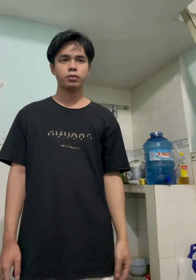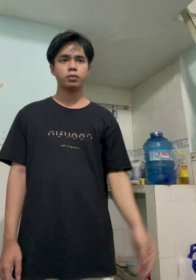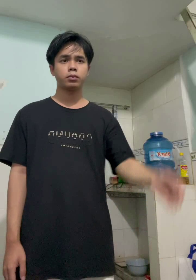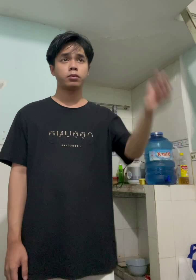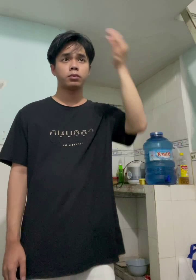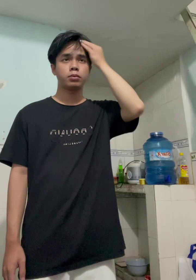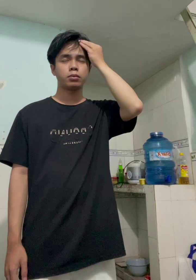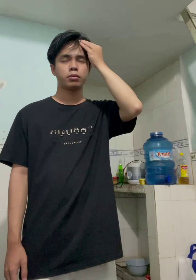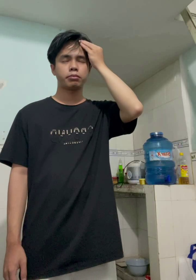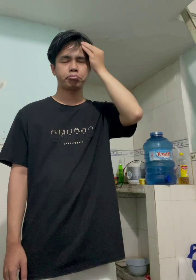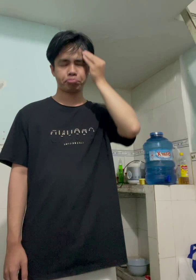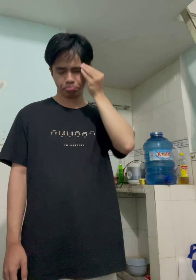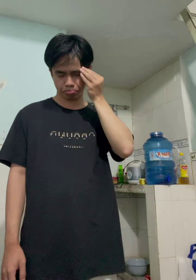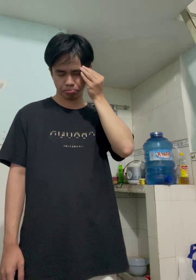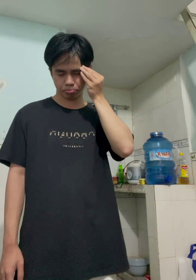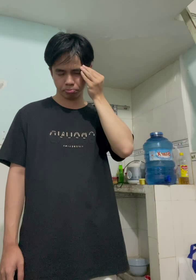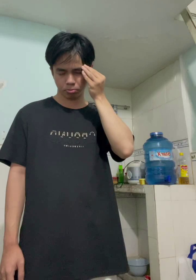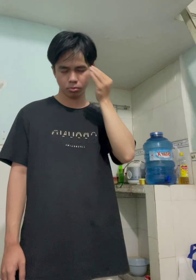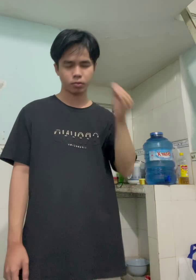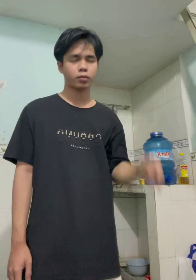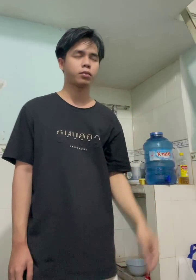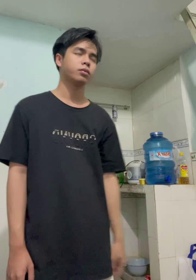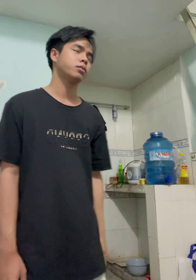benh